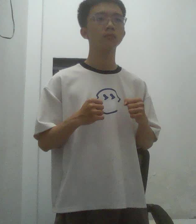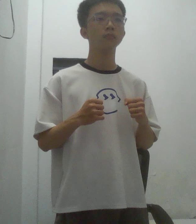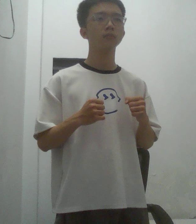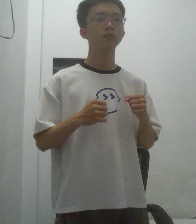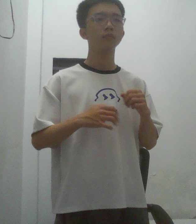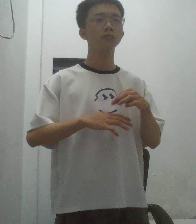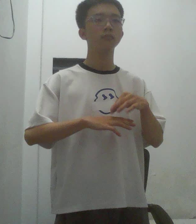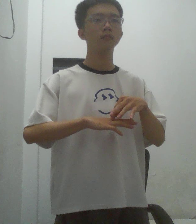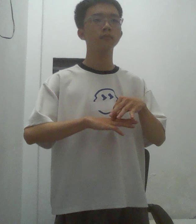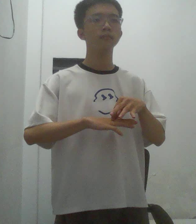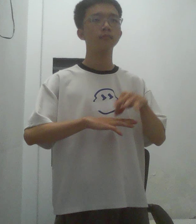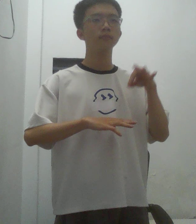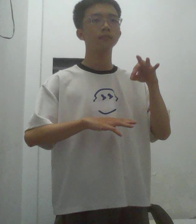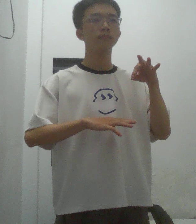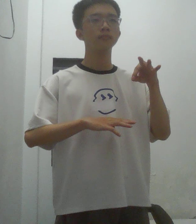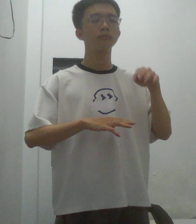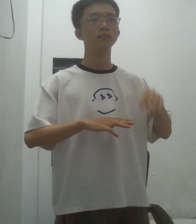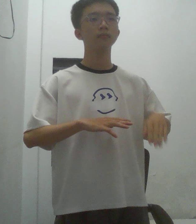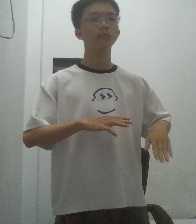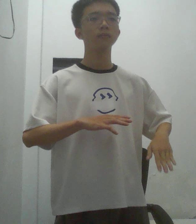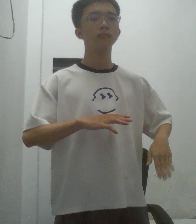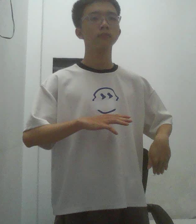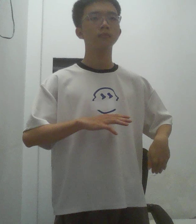tuan sau